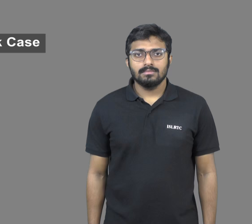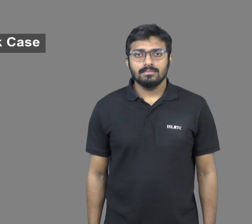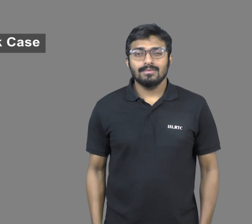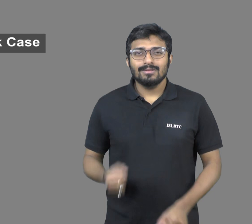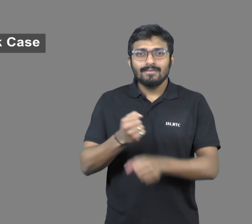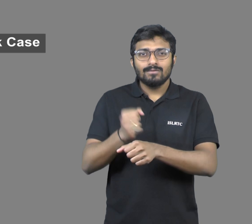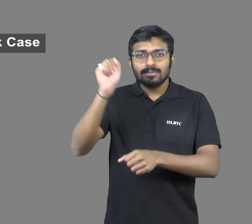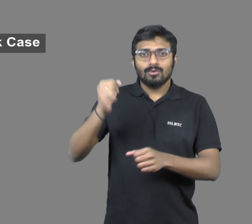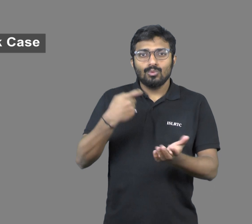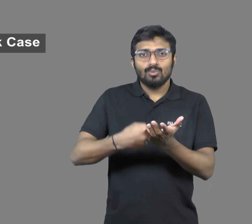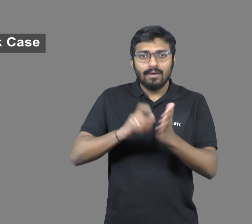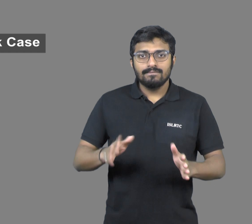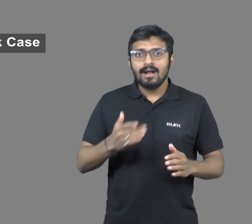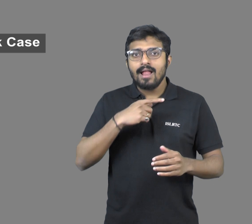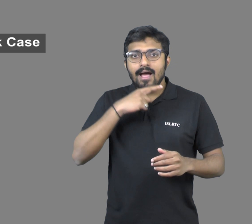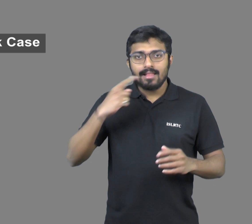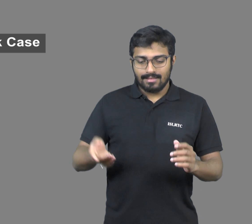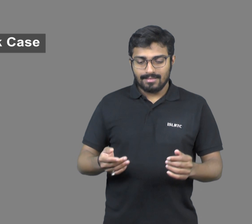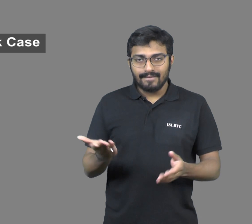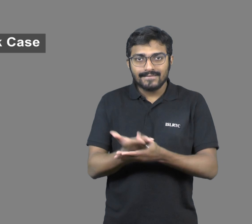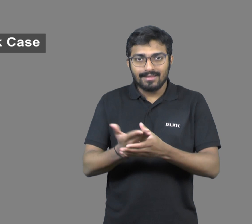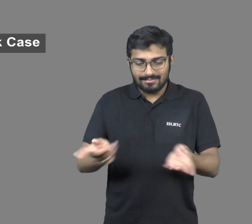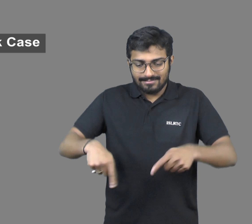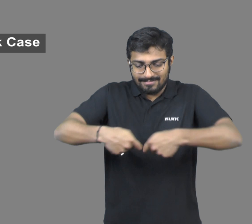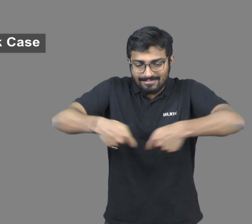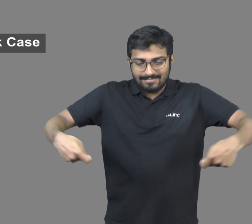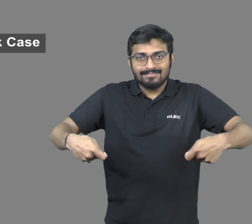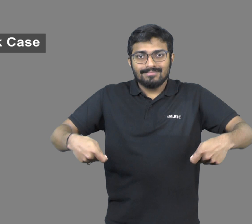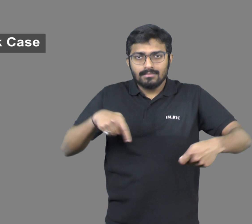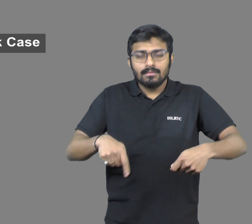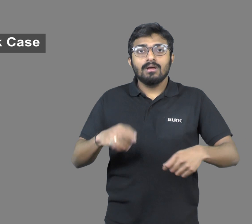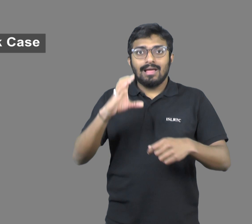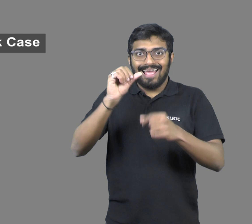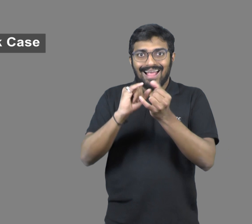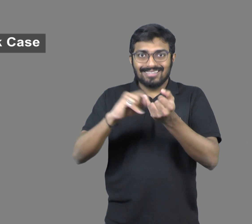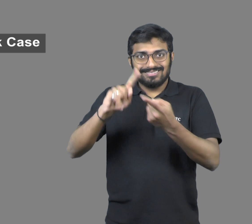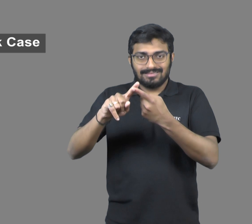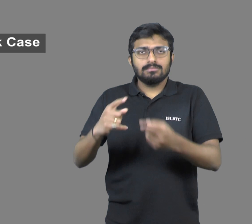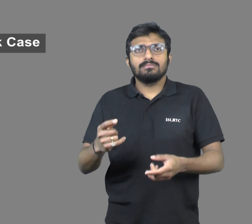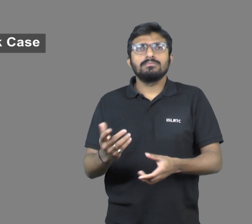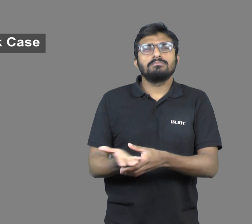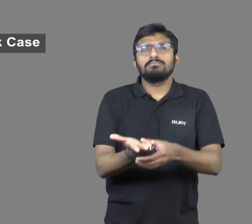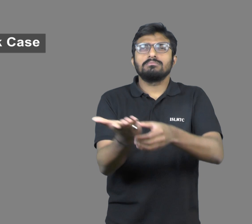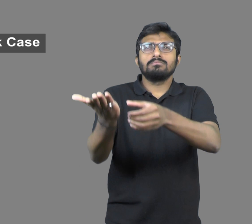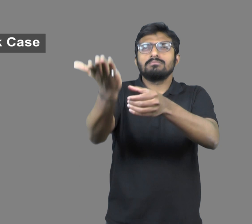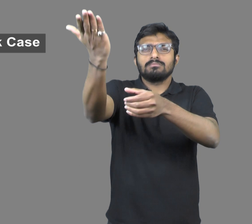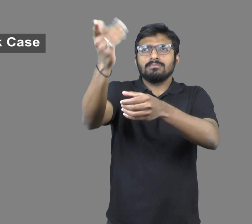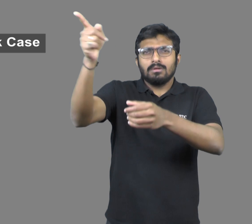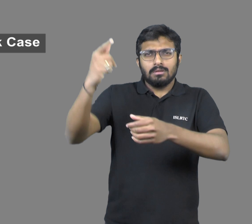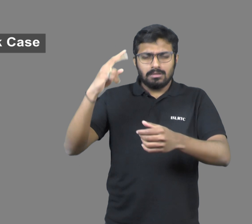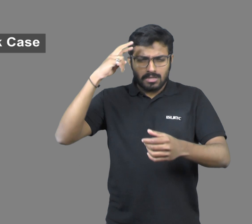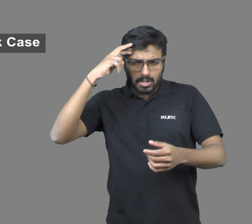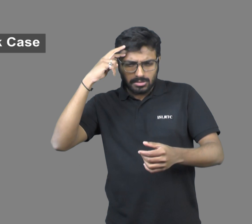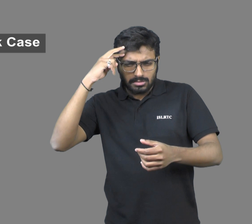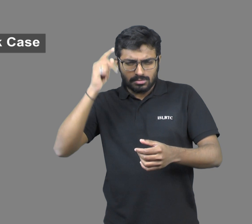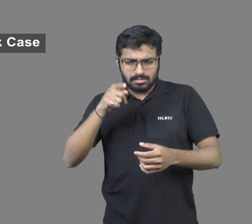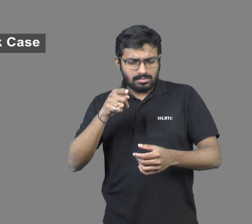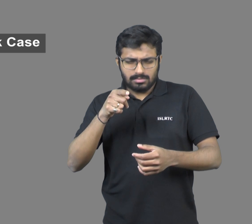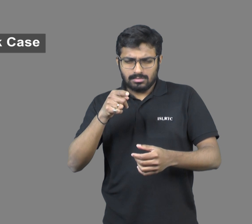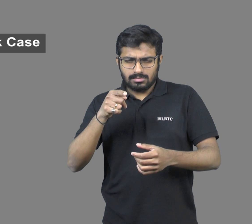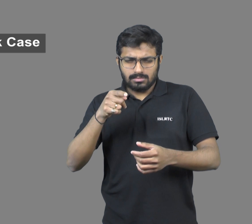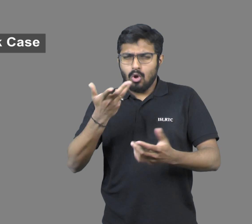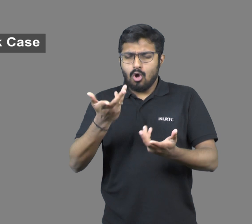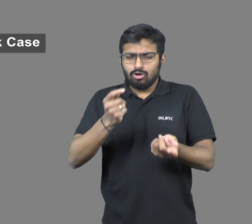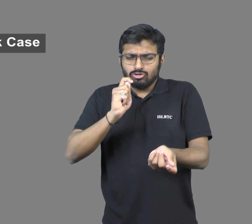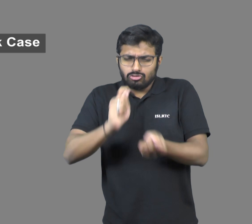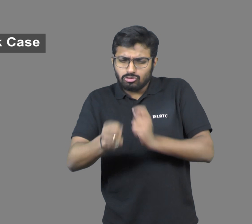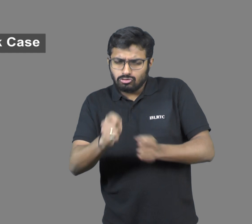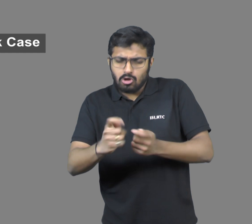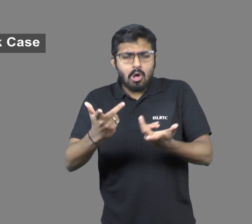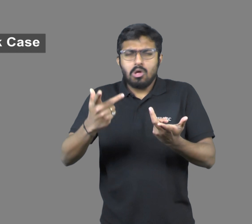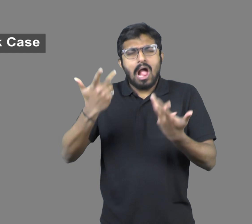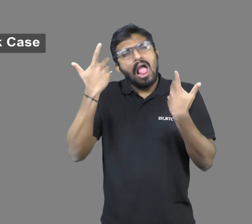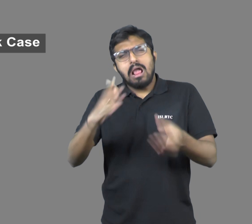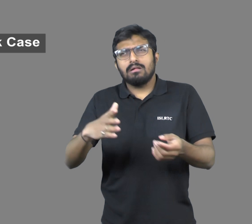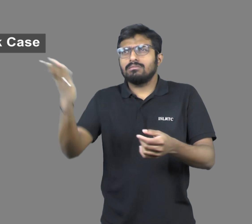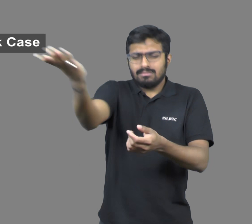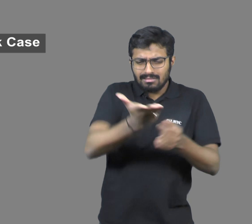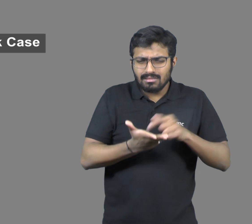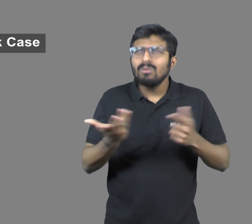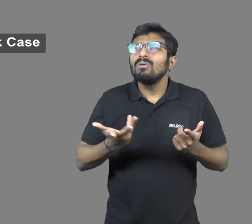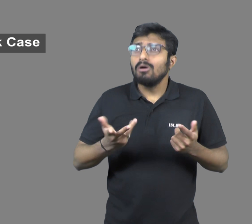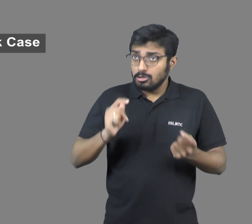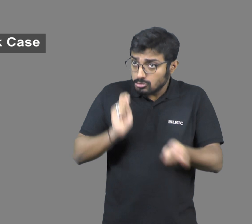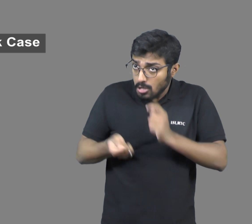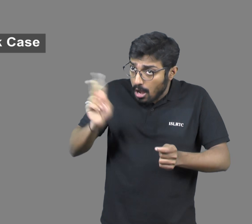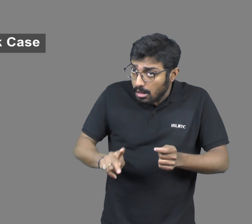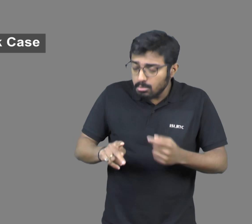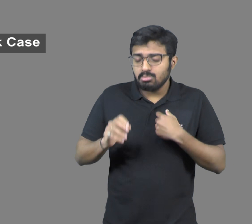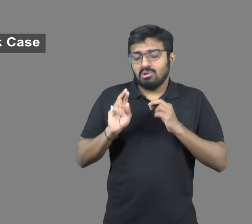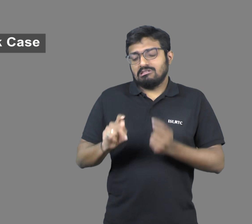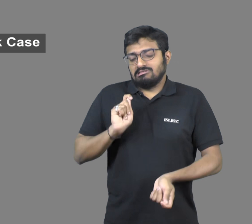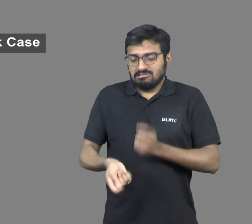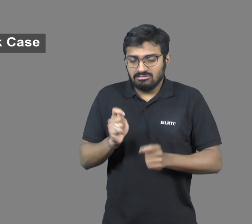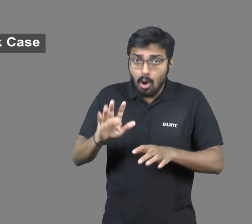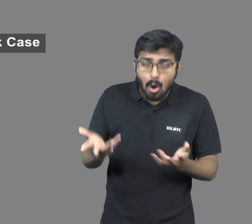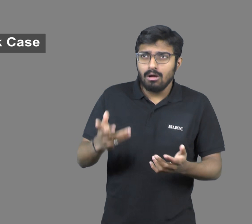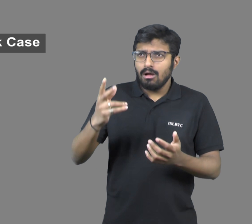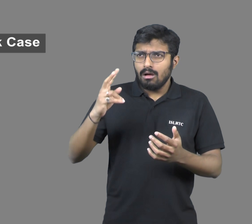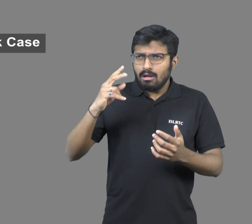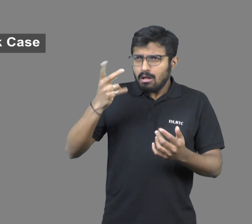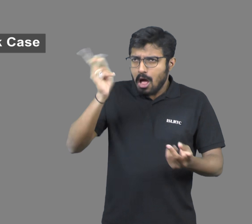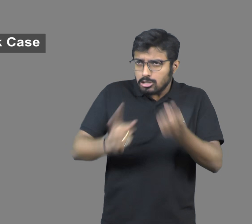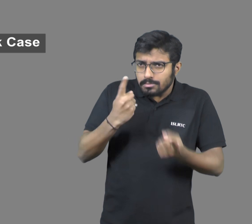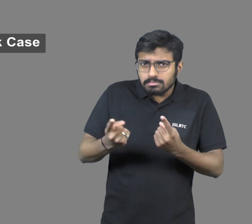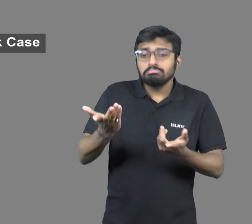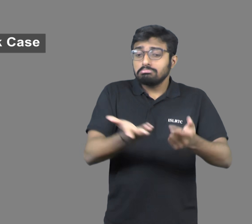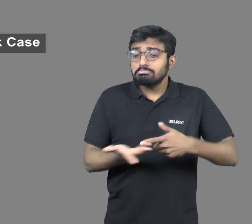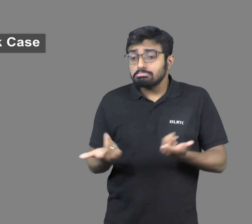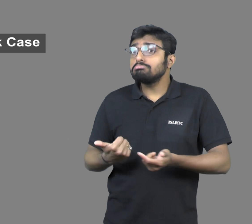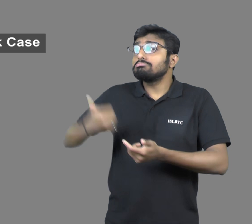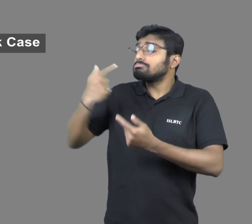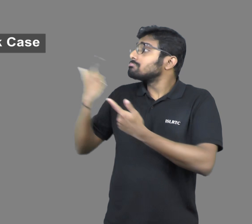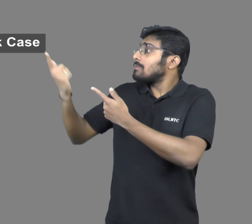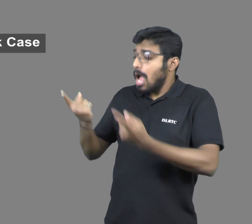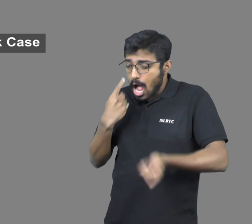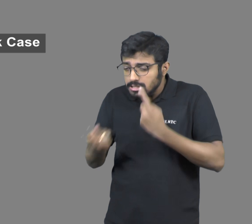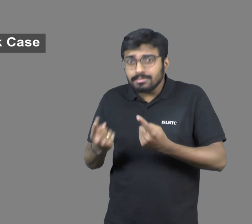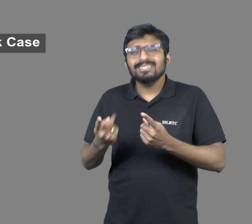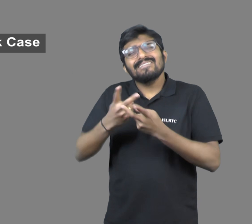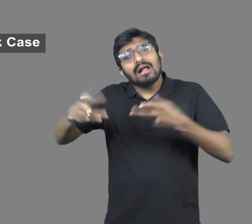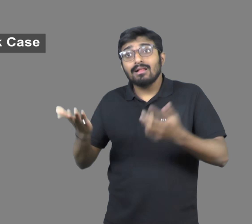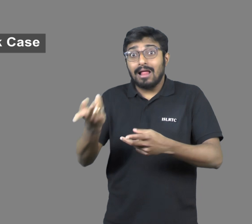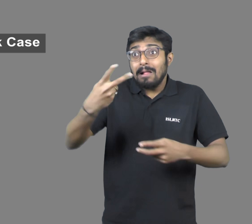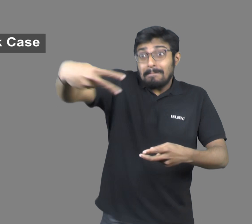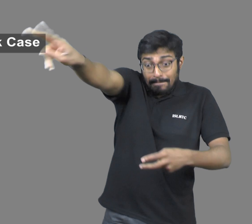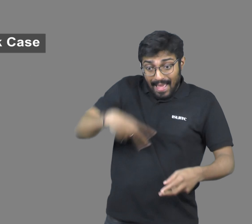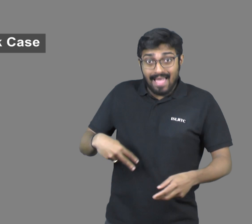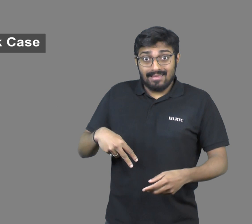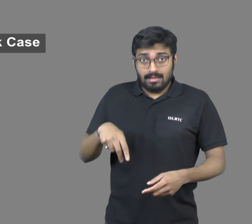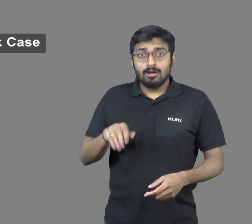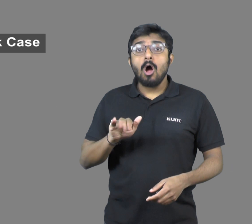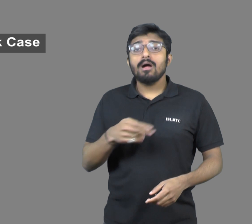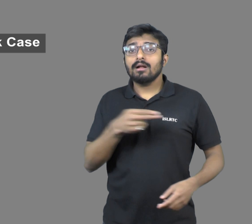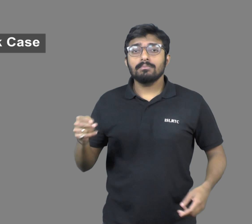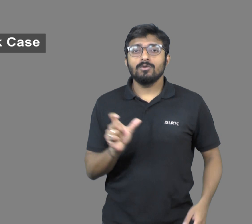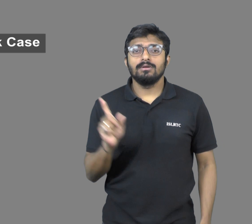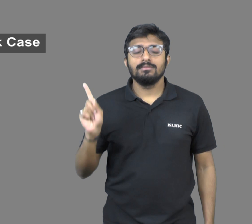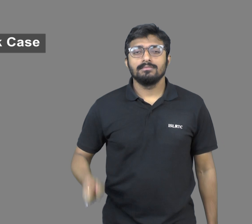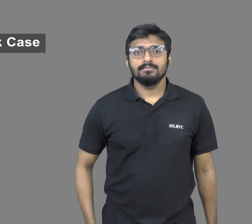Come Back Case